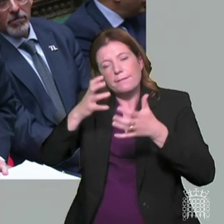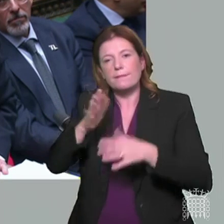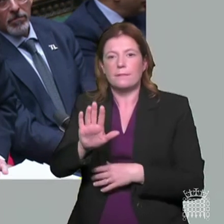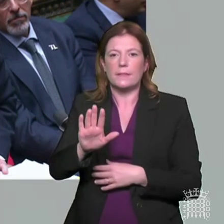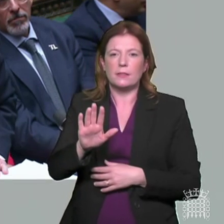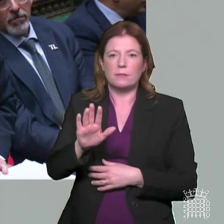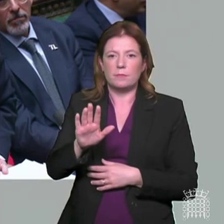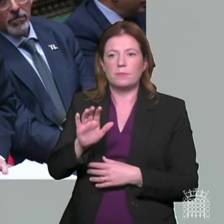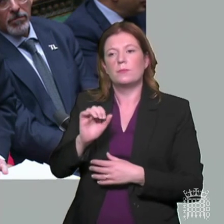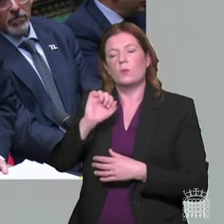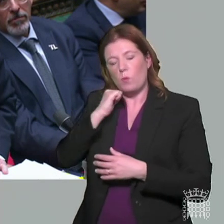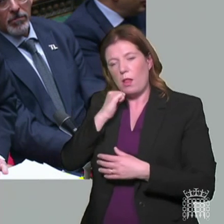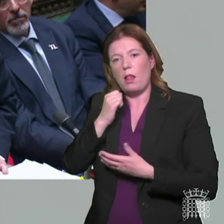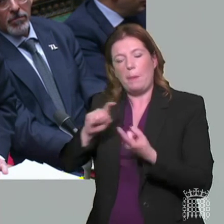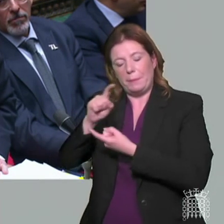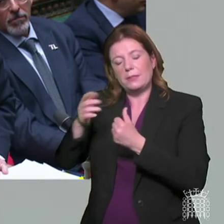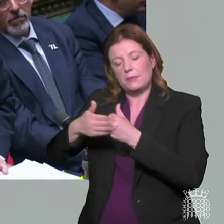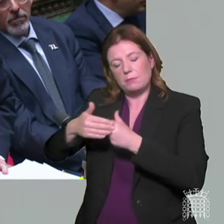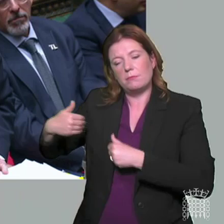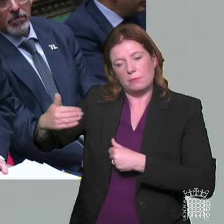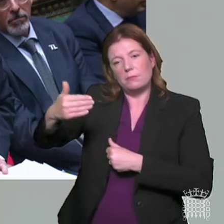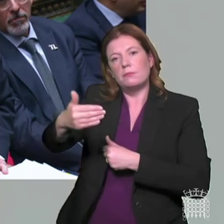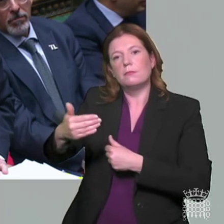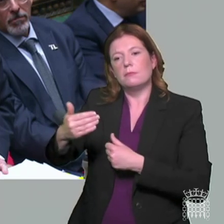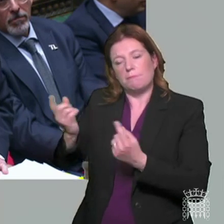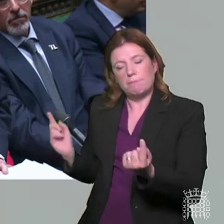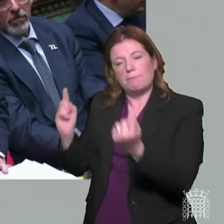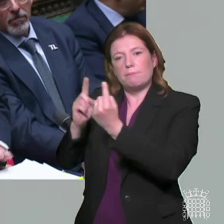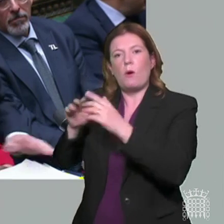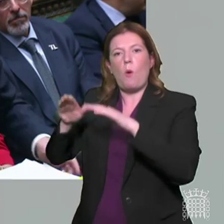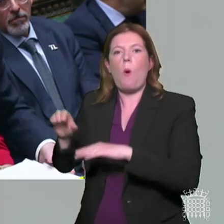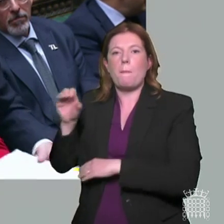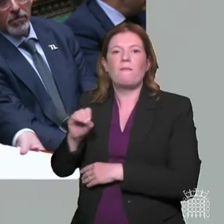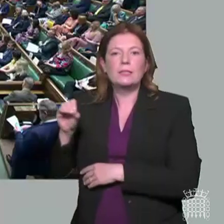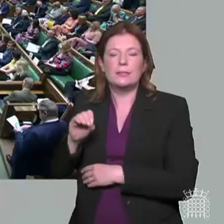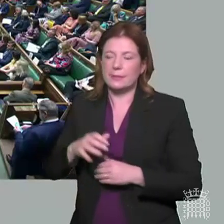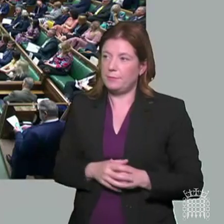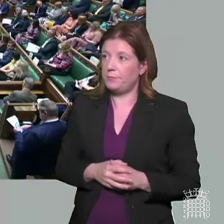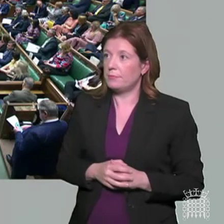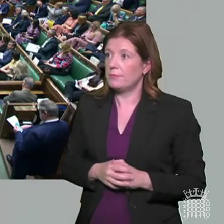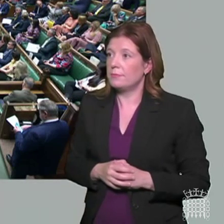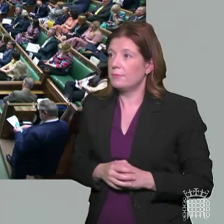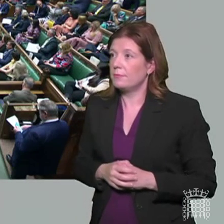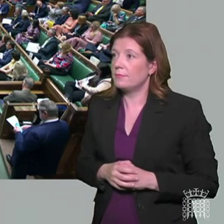I am sure there will be further meetings between him and the Home Office about what we can do.